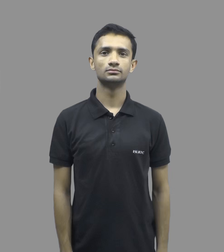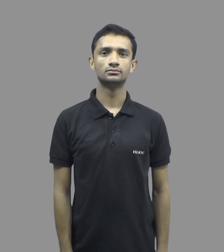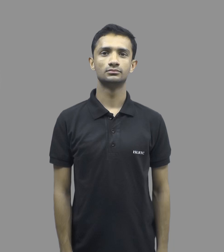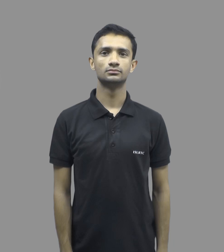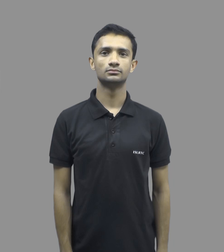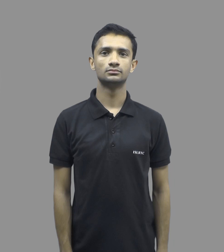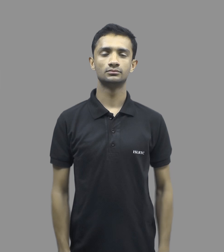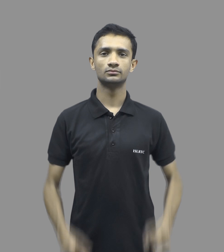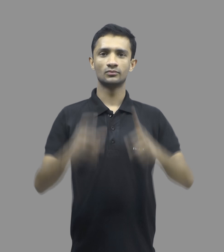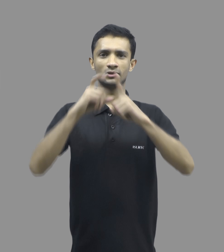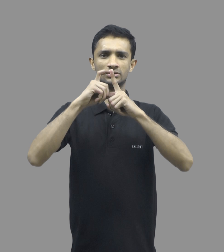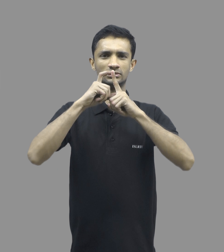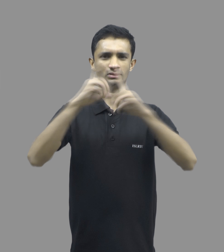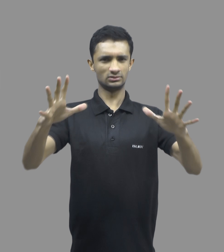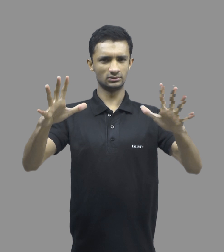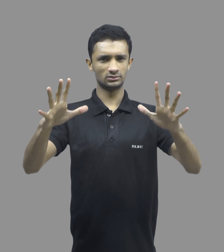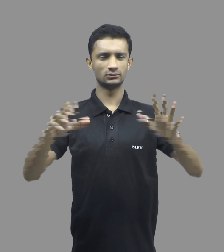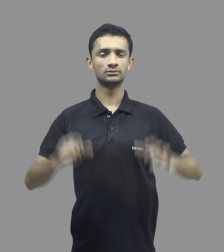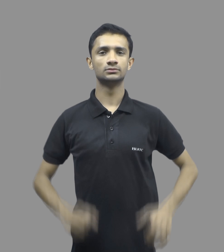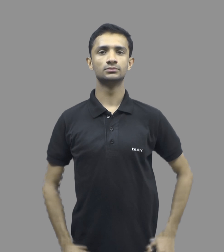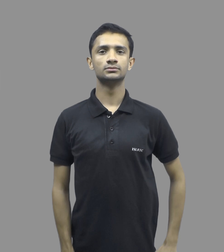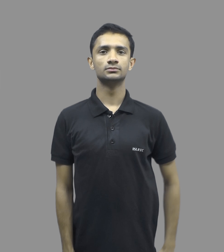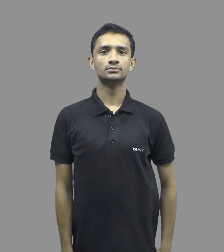Danger Hazard Peril